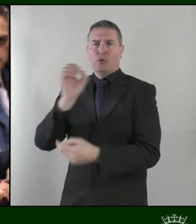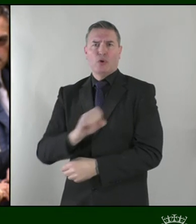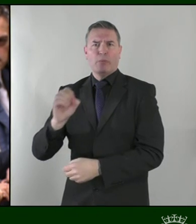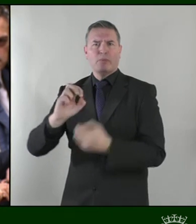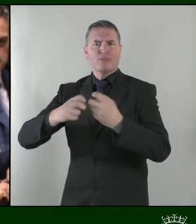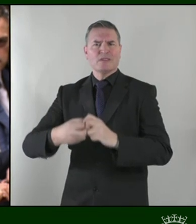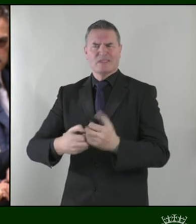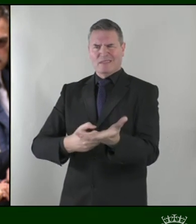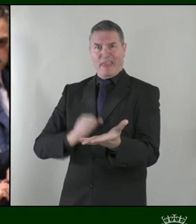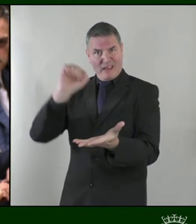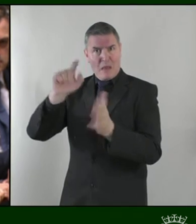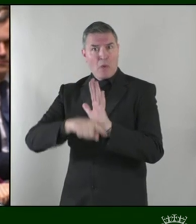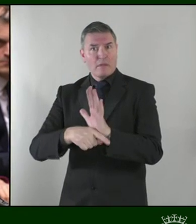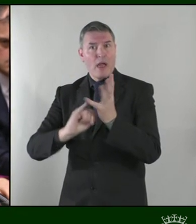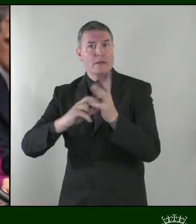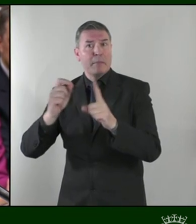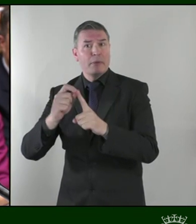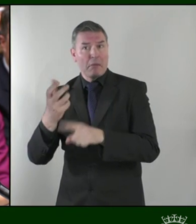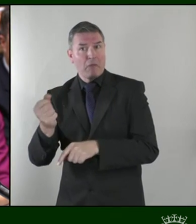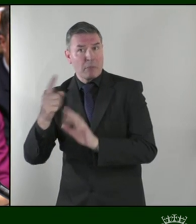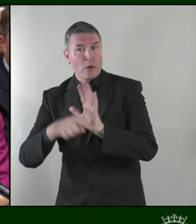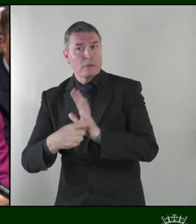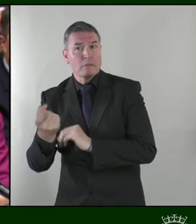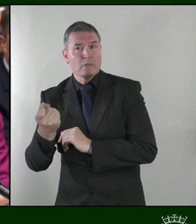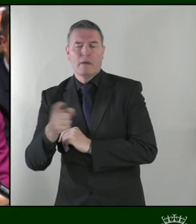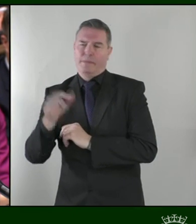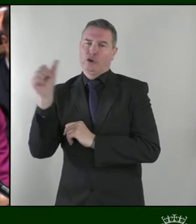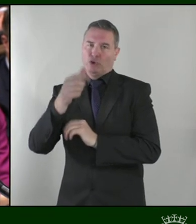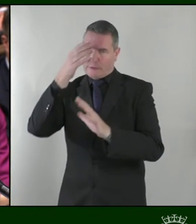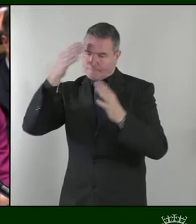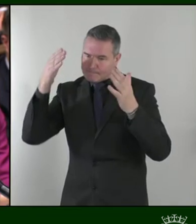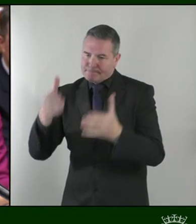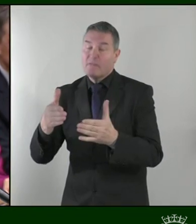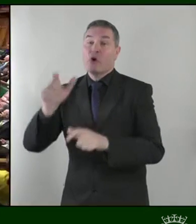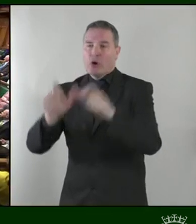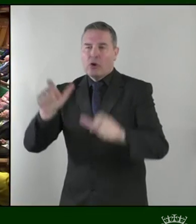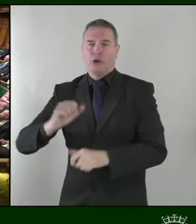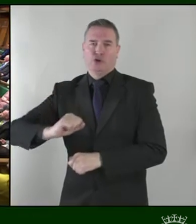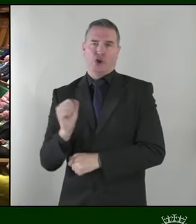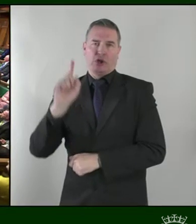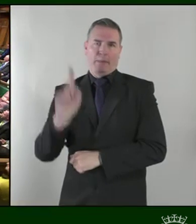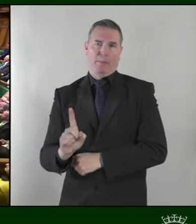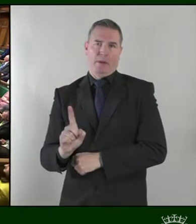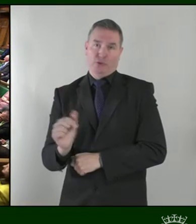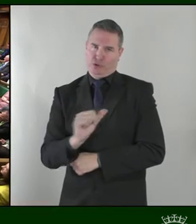That is their policy. I really think they should concentrate on doing a better job for the people of Scotland.